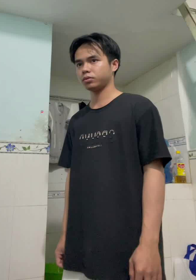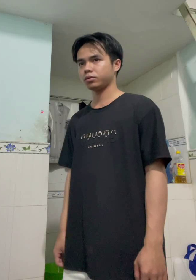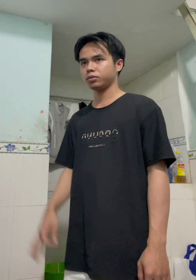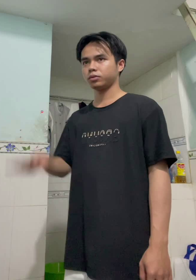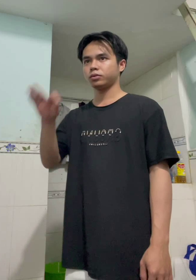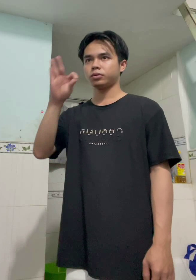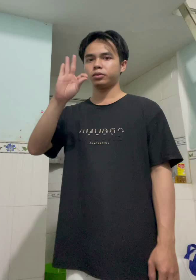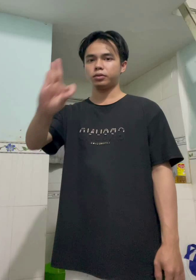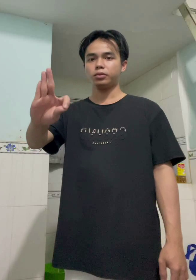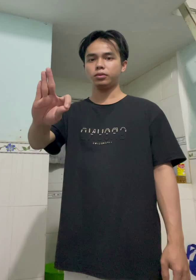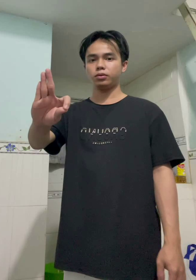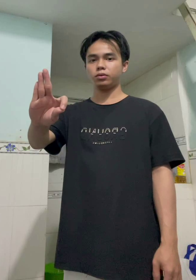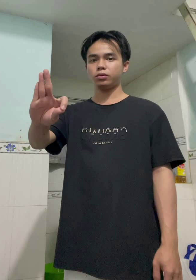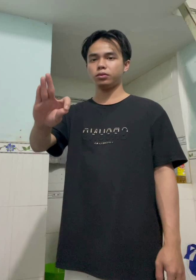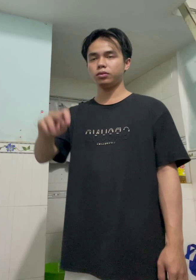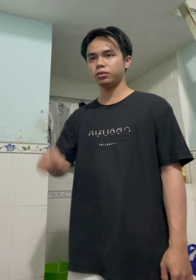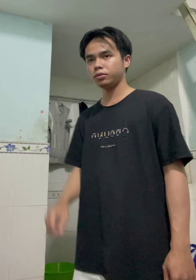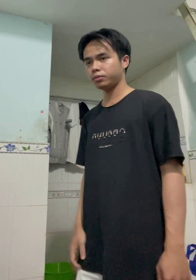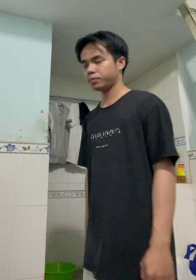t